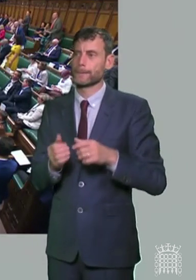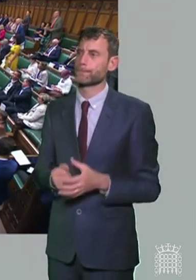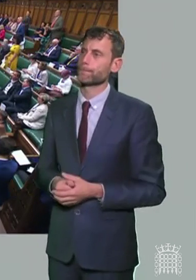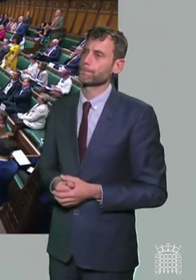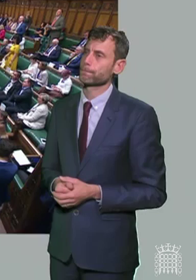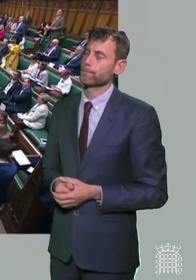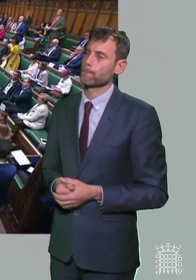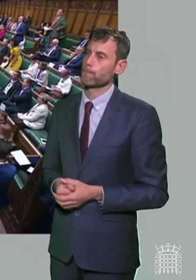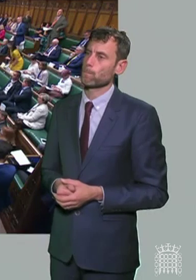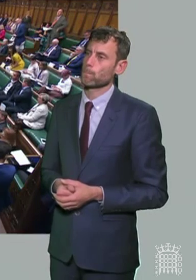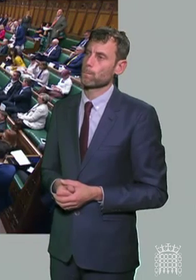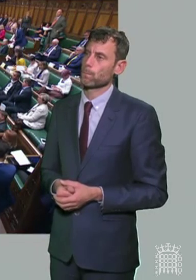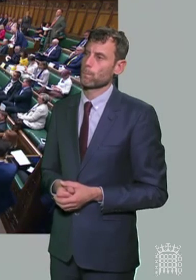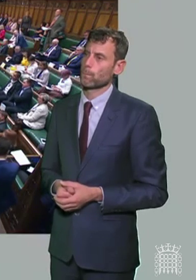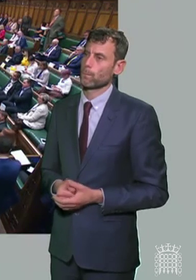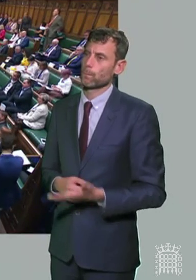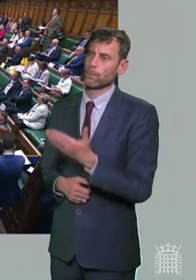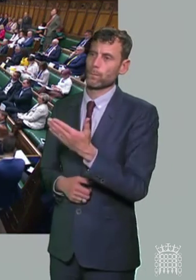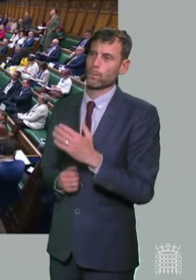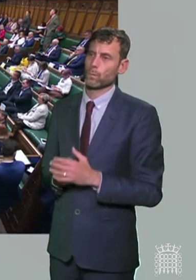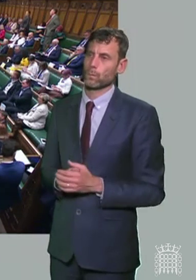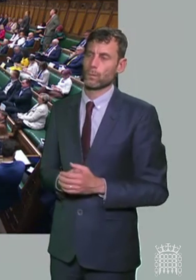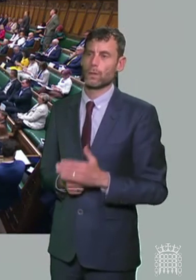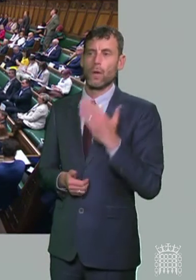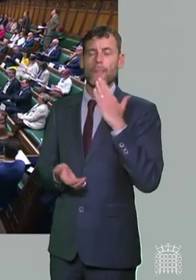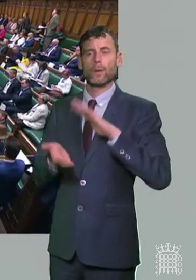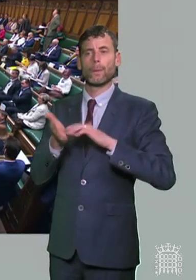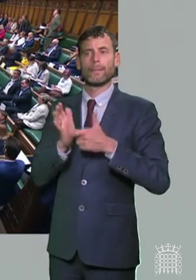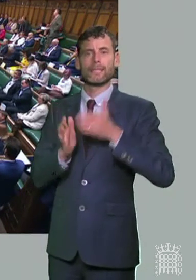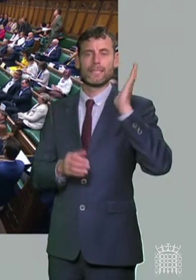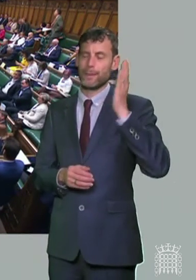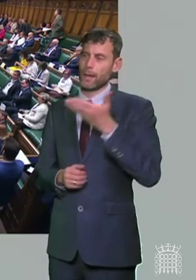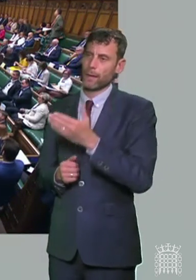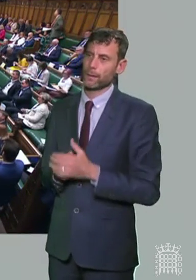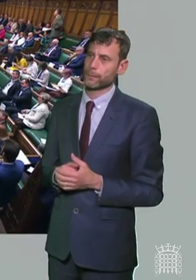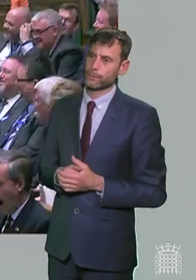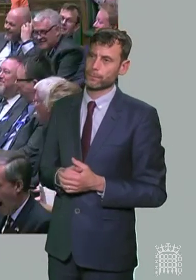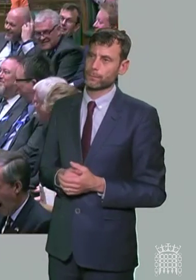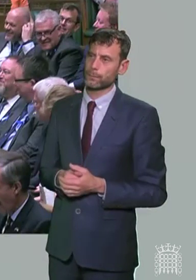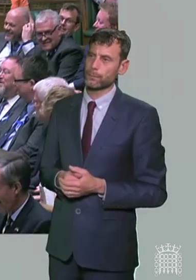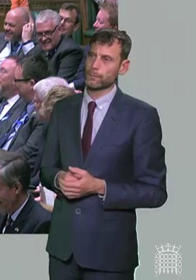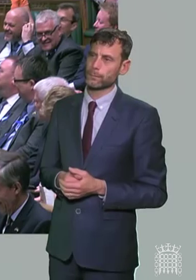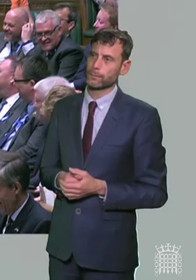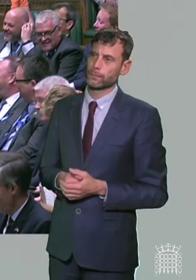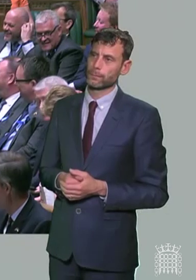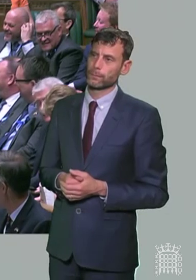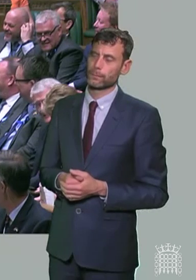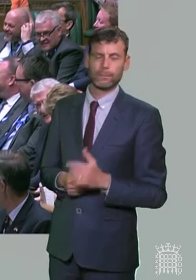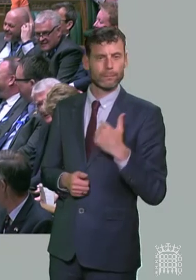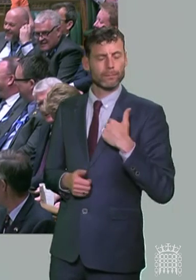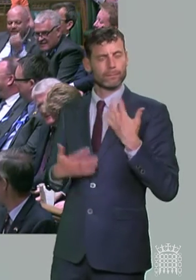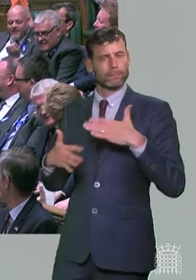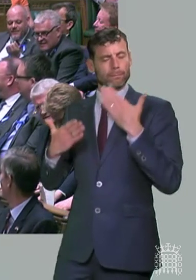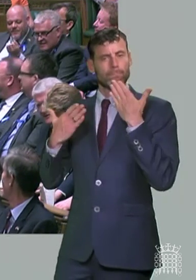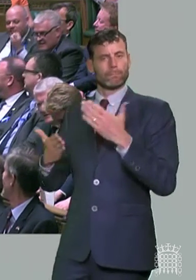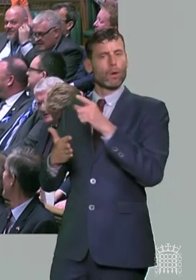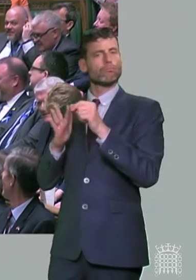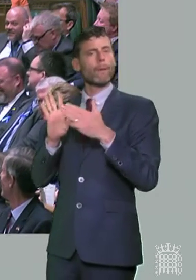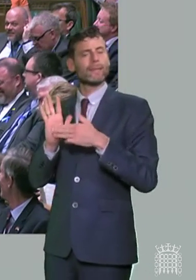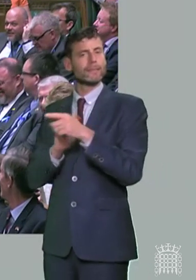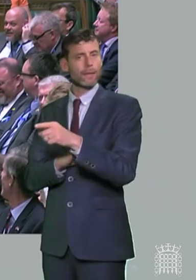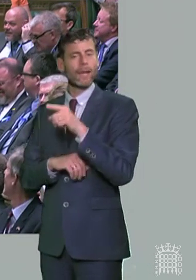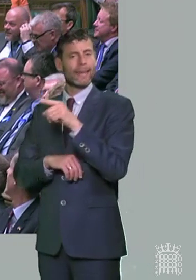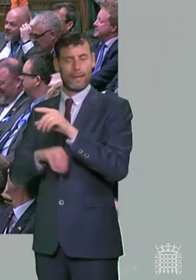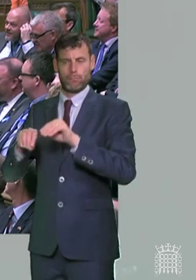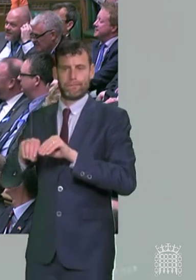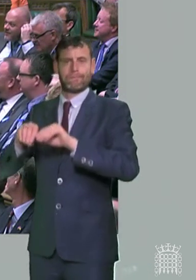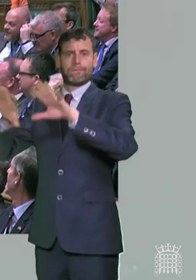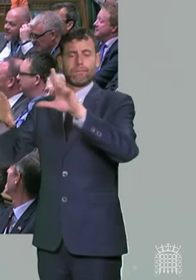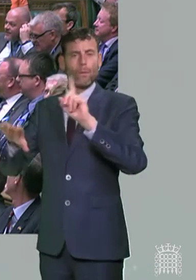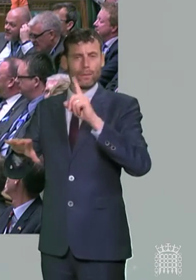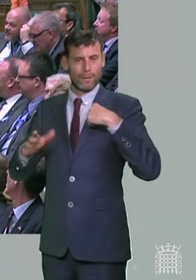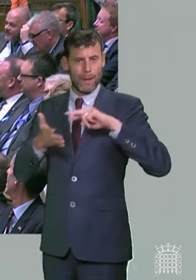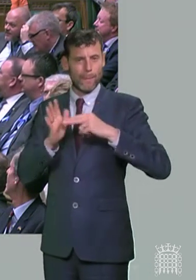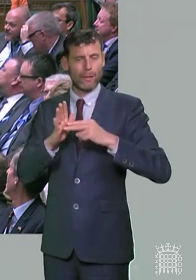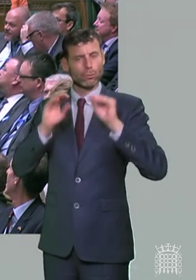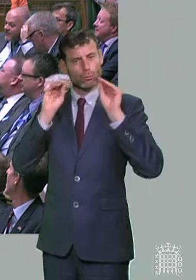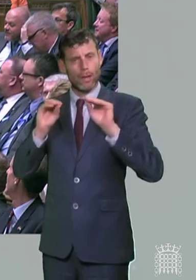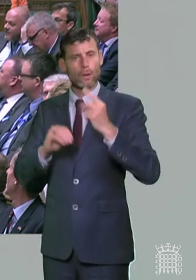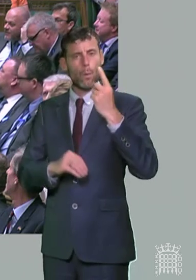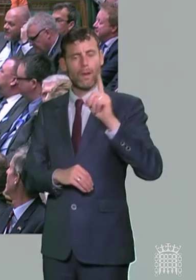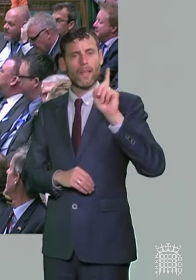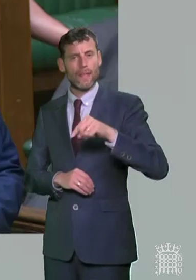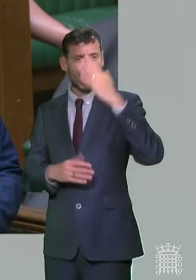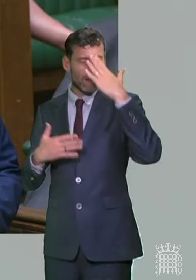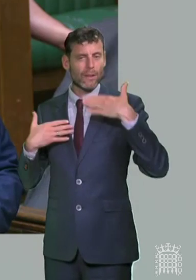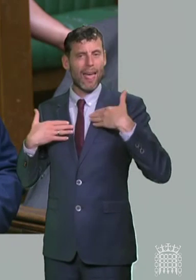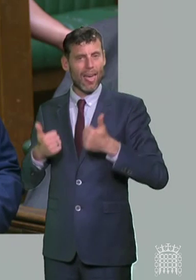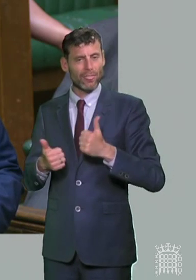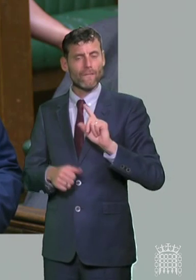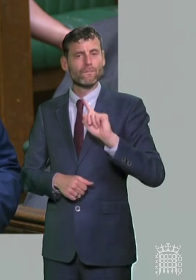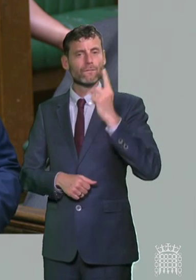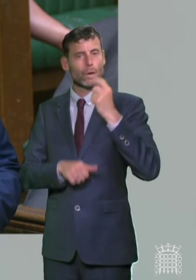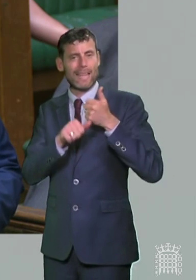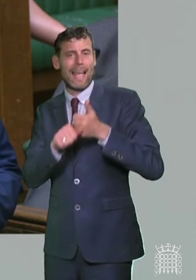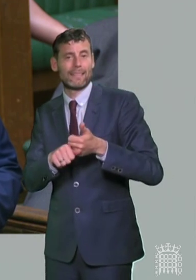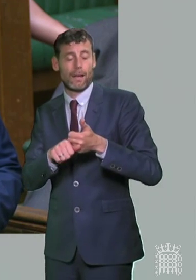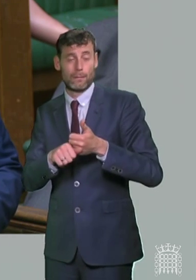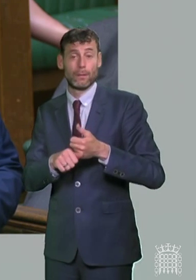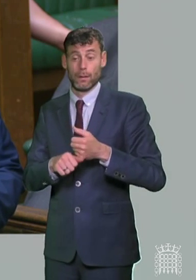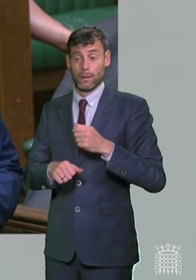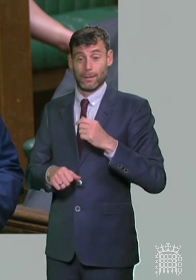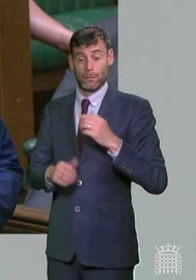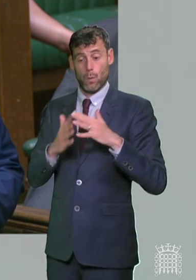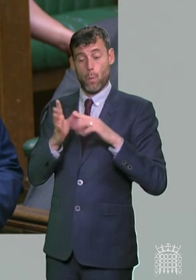I was incredibly grateful to the Prime Minister for coming to Watford to launch my initiative to train 1,000 mental health first aiders in awareness more than a year and a half ago.